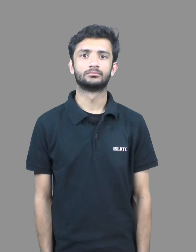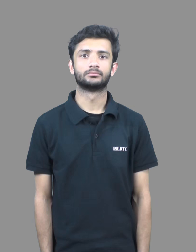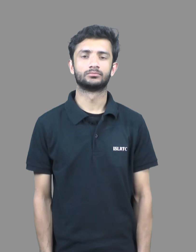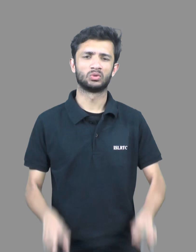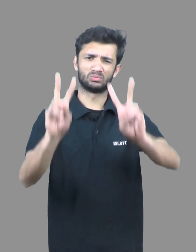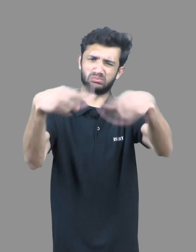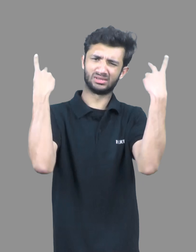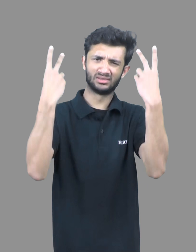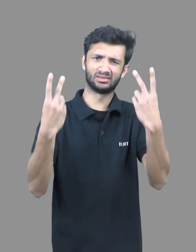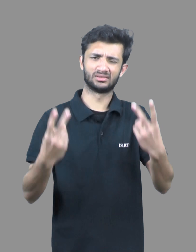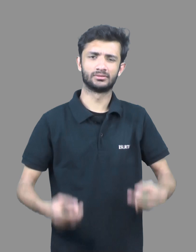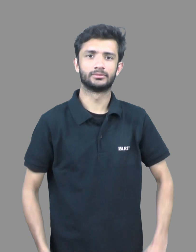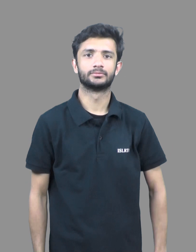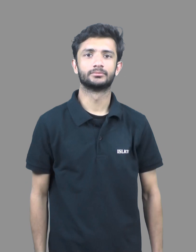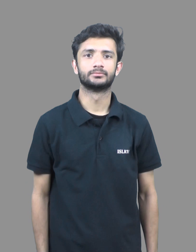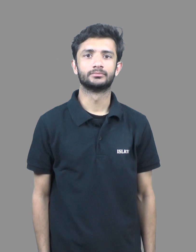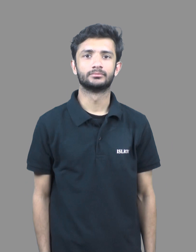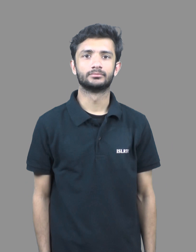Weird Absurd